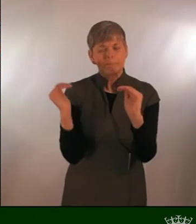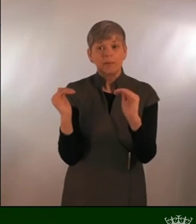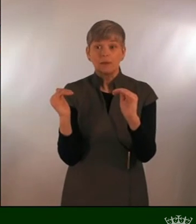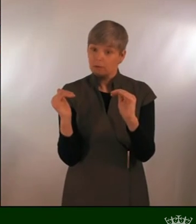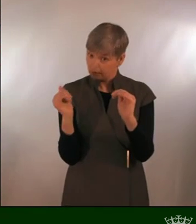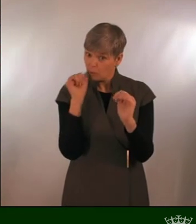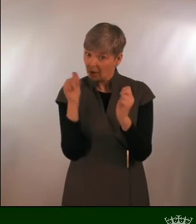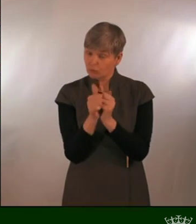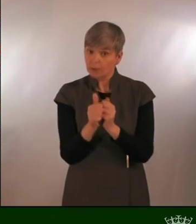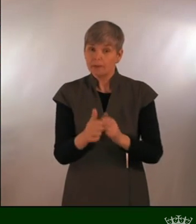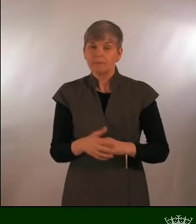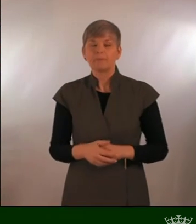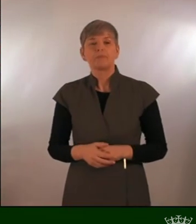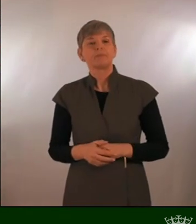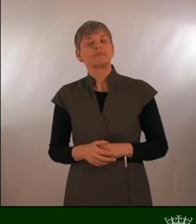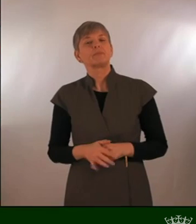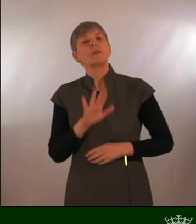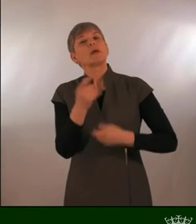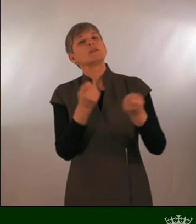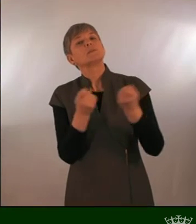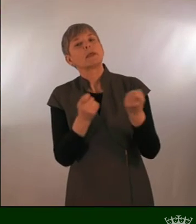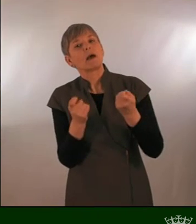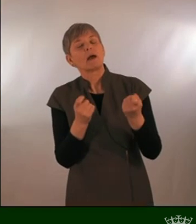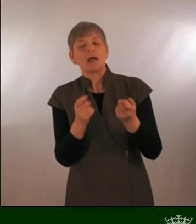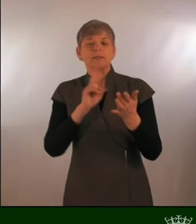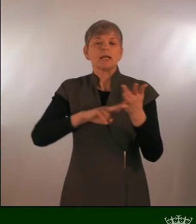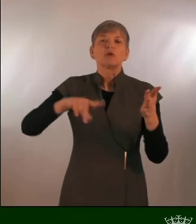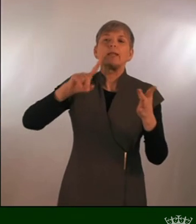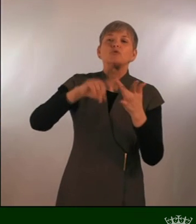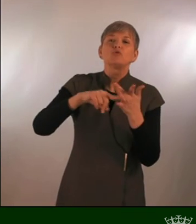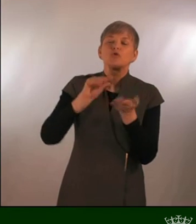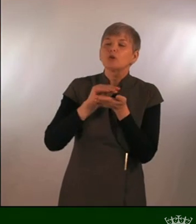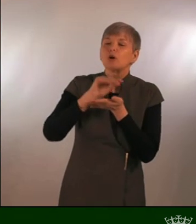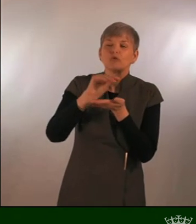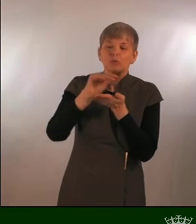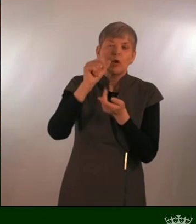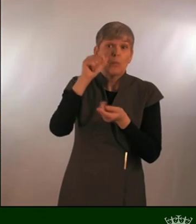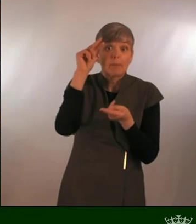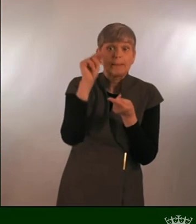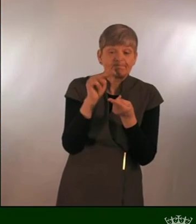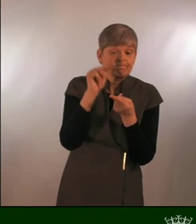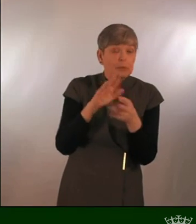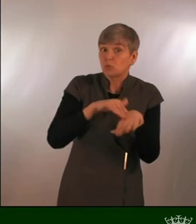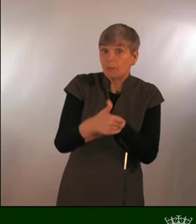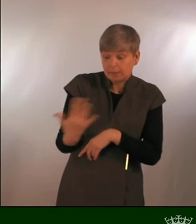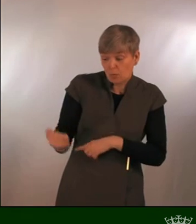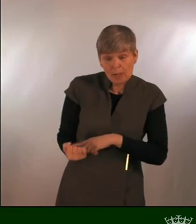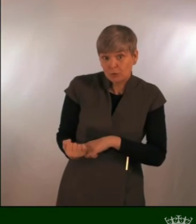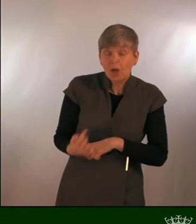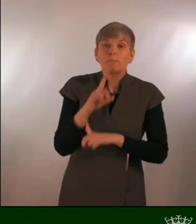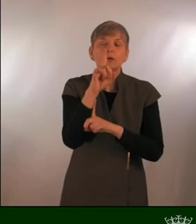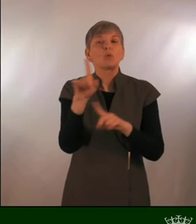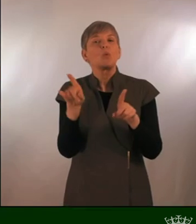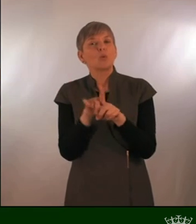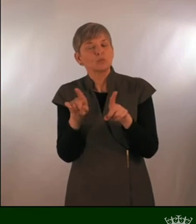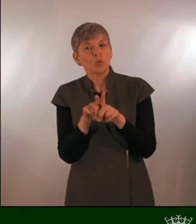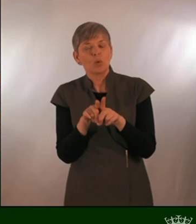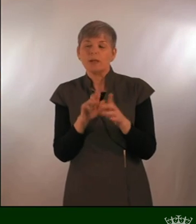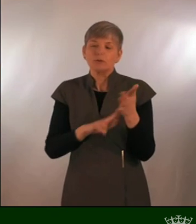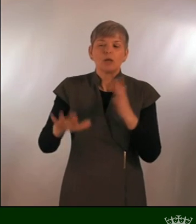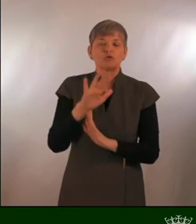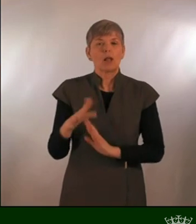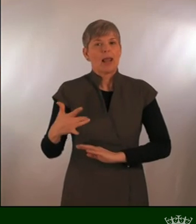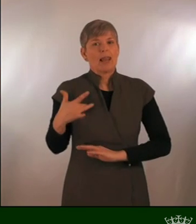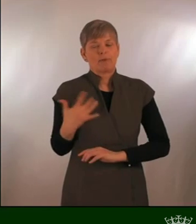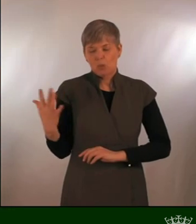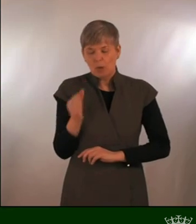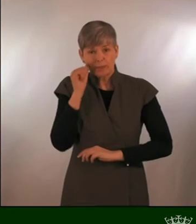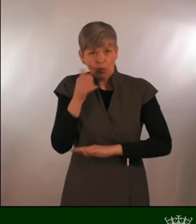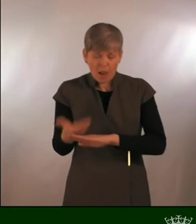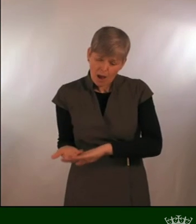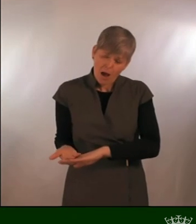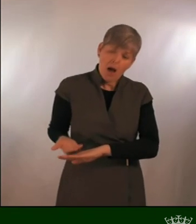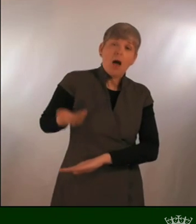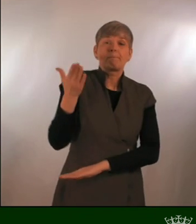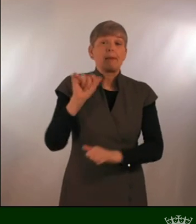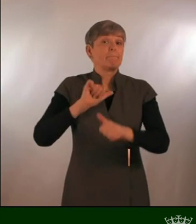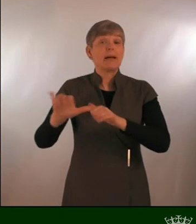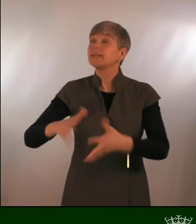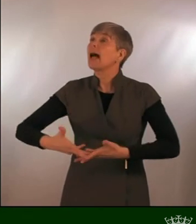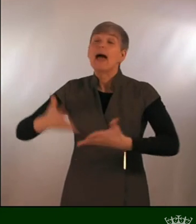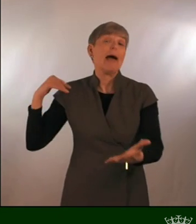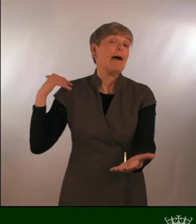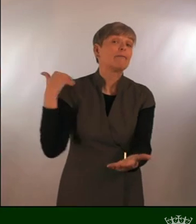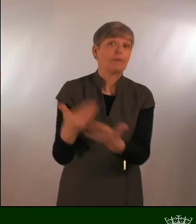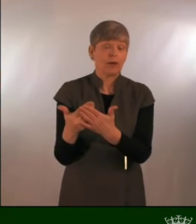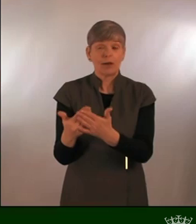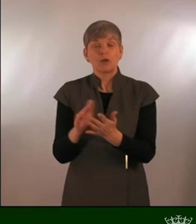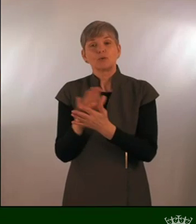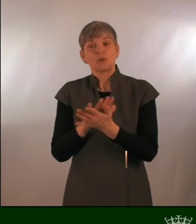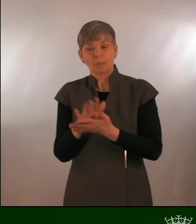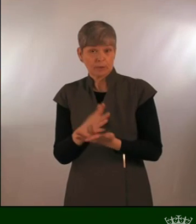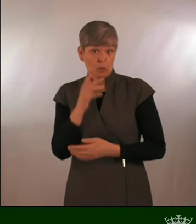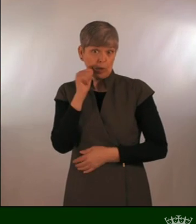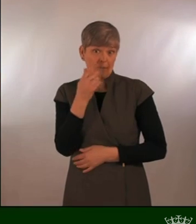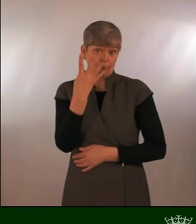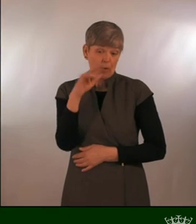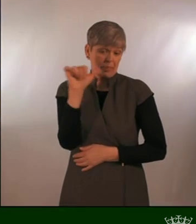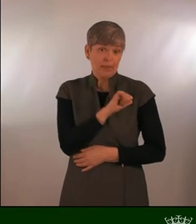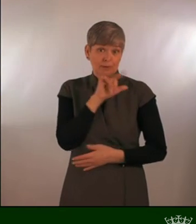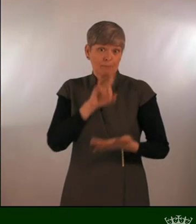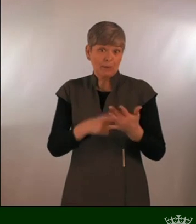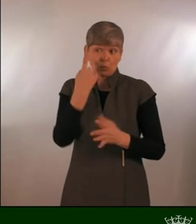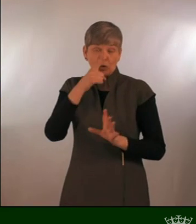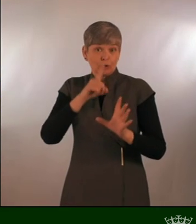Not only are we cutting national insurance contributions for everybody, whatever their pay; we are also lifting up the national living wage by the biggest ever increase, which will benefit people across the country to the tune of £4,000 a year.